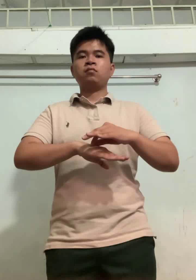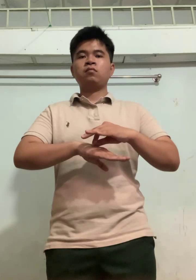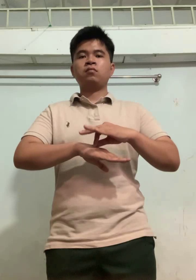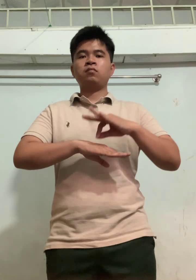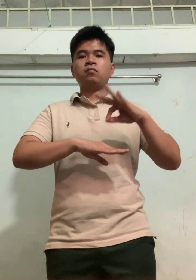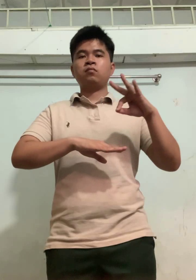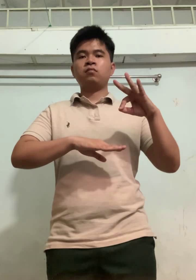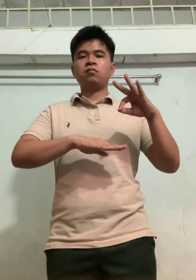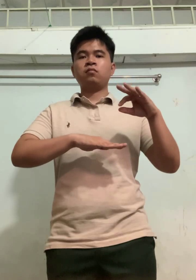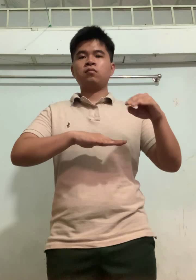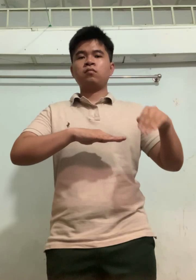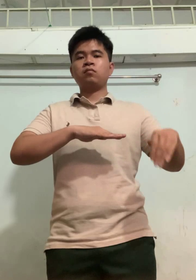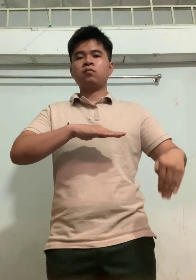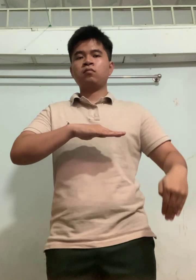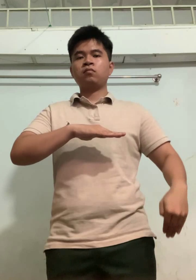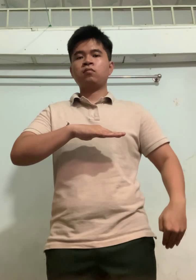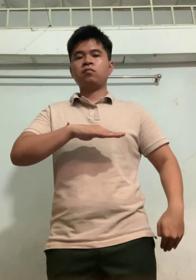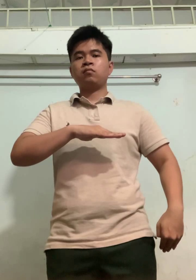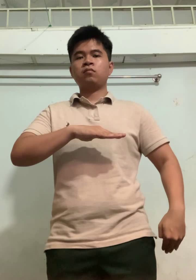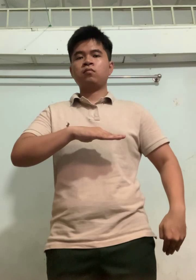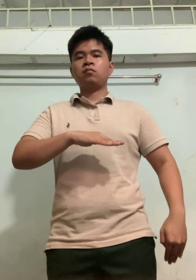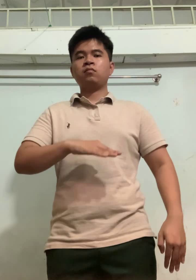tuan sau